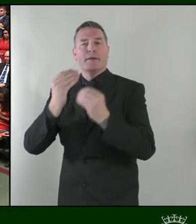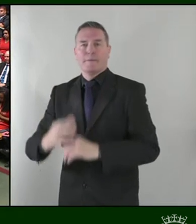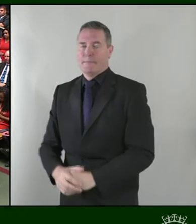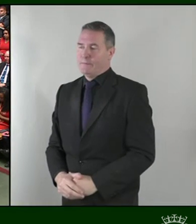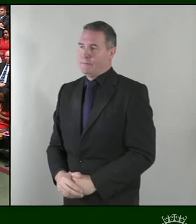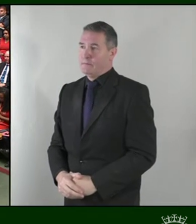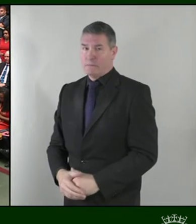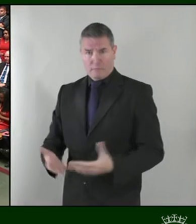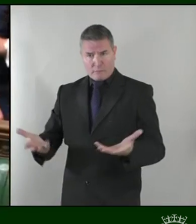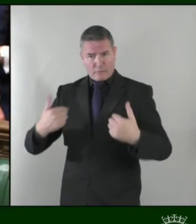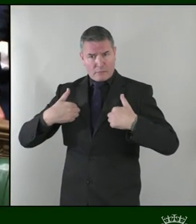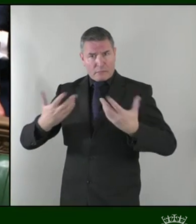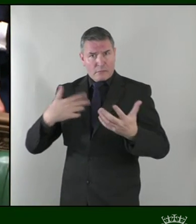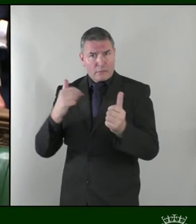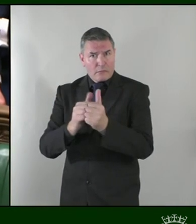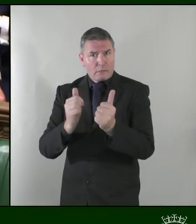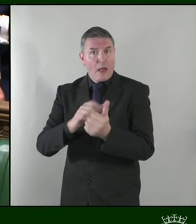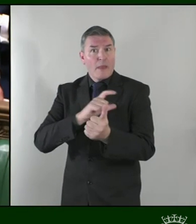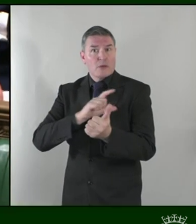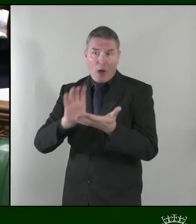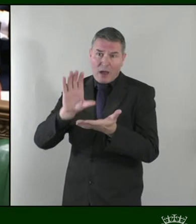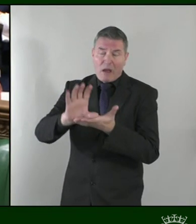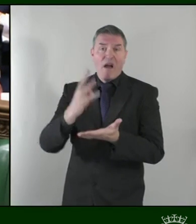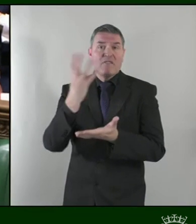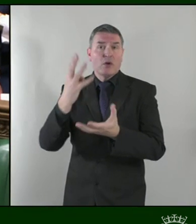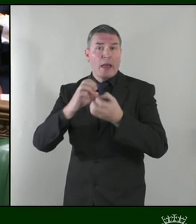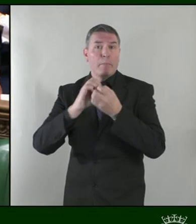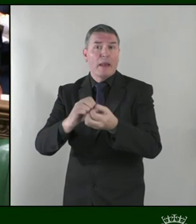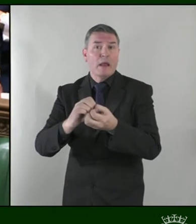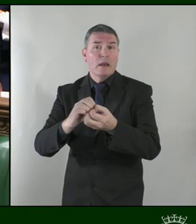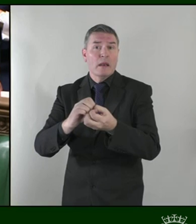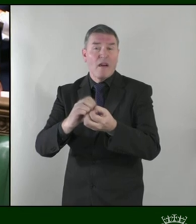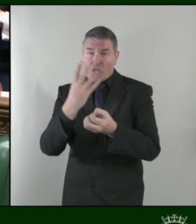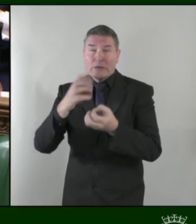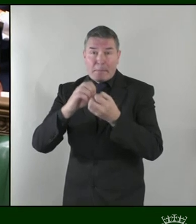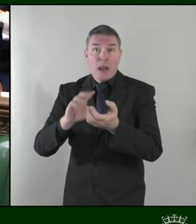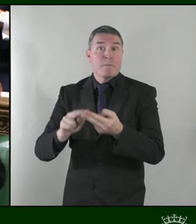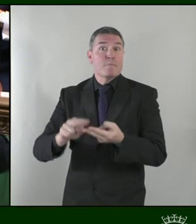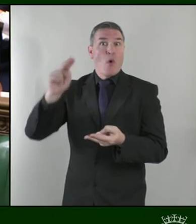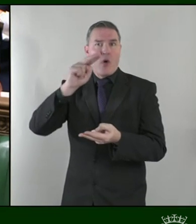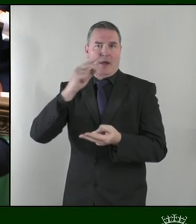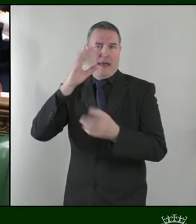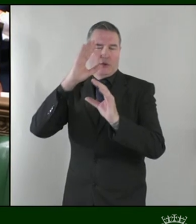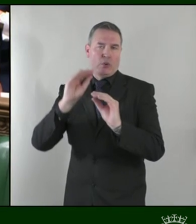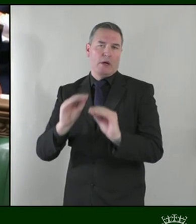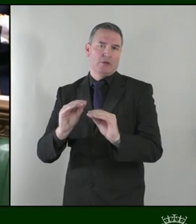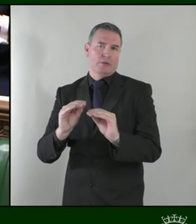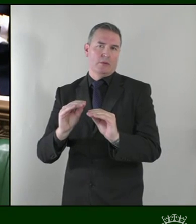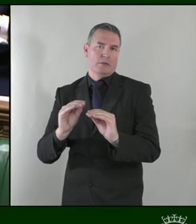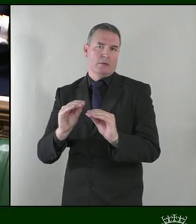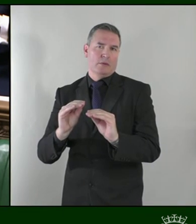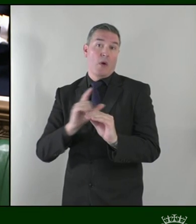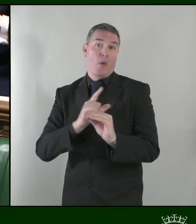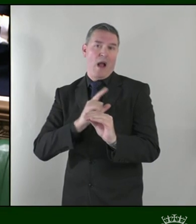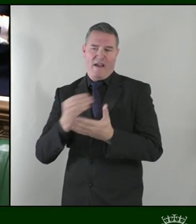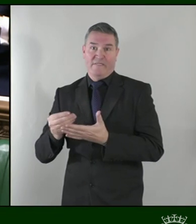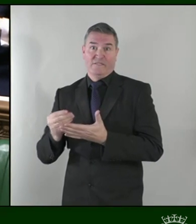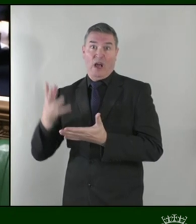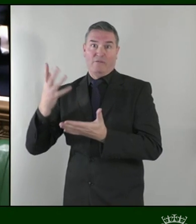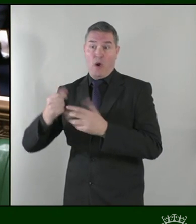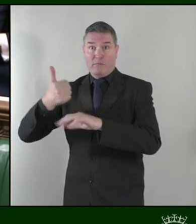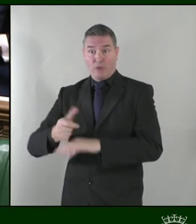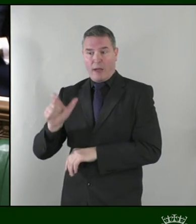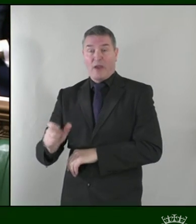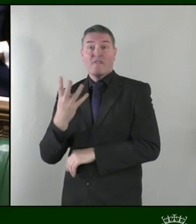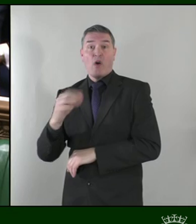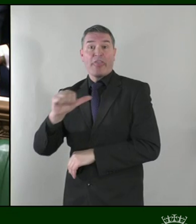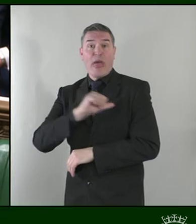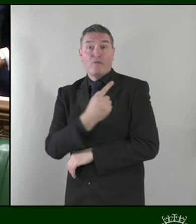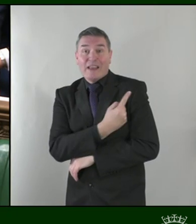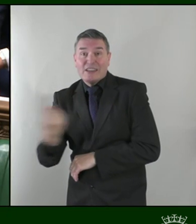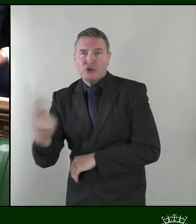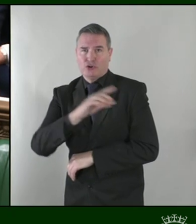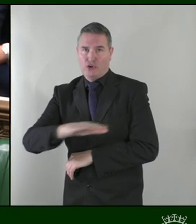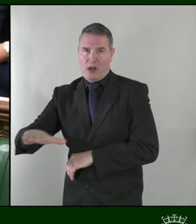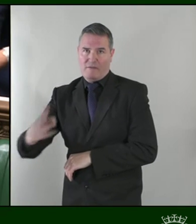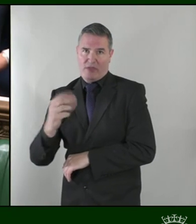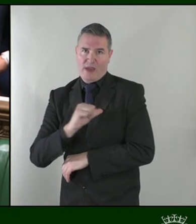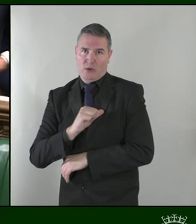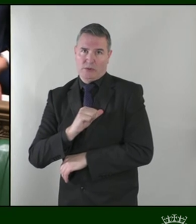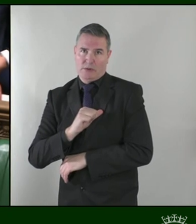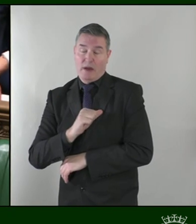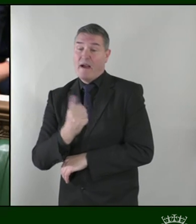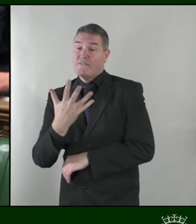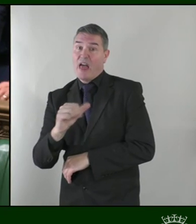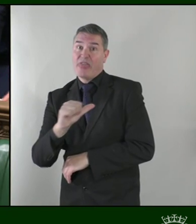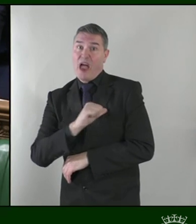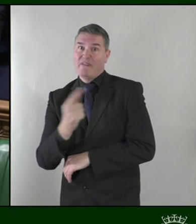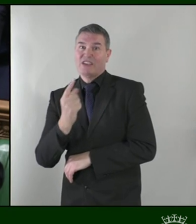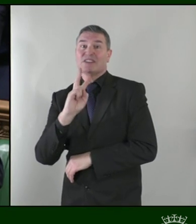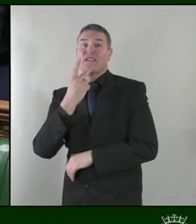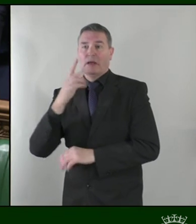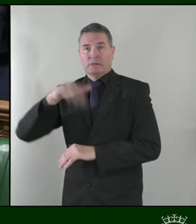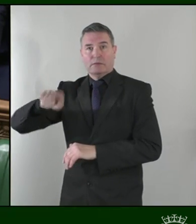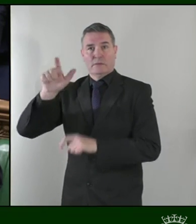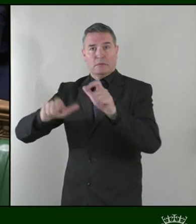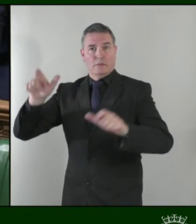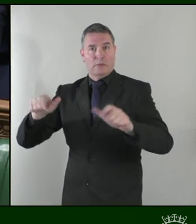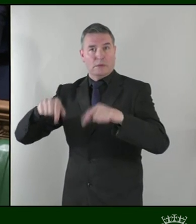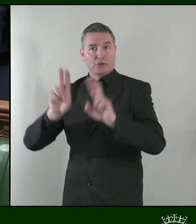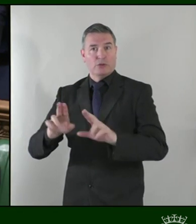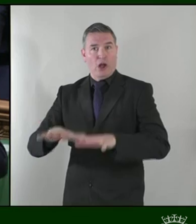That is exactly why this Government are investing a record £14 billion more in education, raising funding for primary schools to £4,000 per head and £5,000 per head for every secondary school in the country.